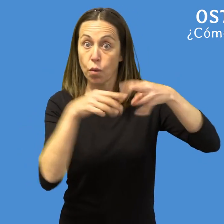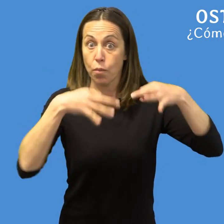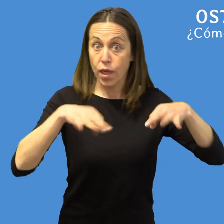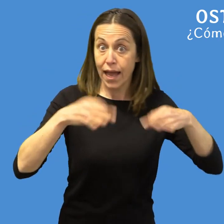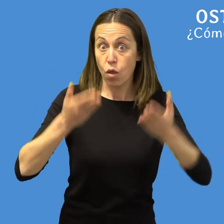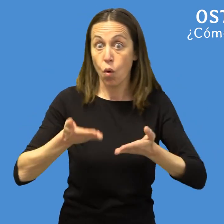normal